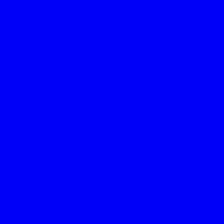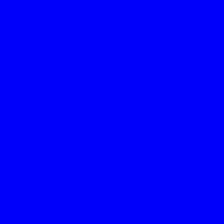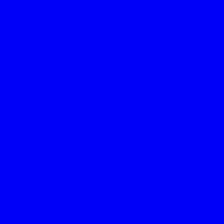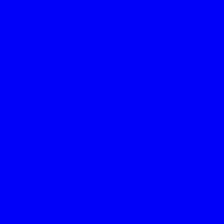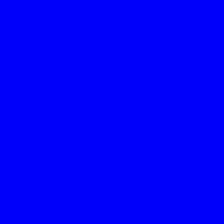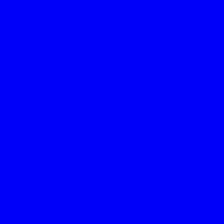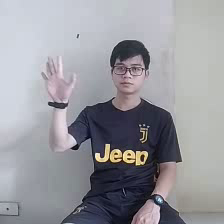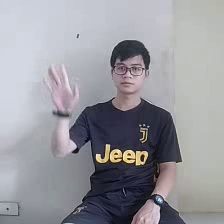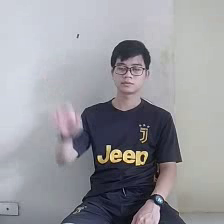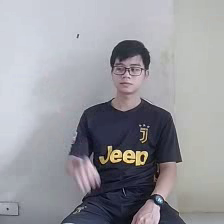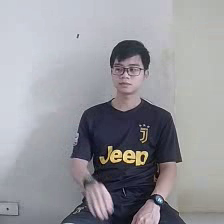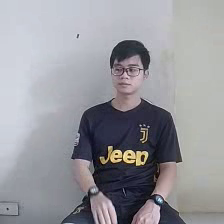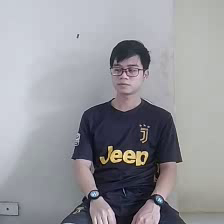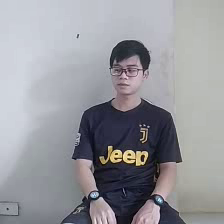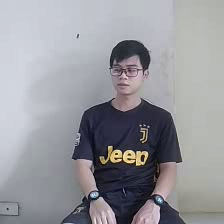Khai báo